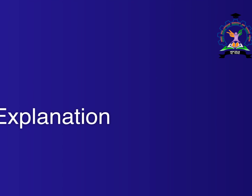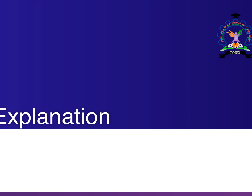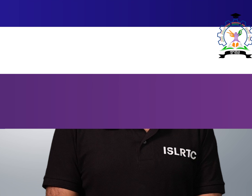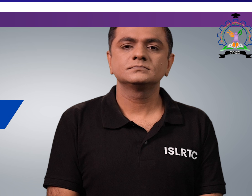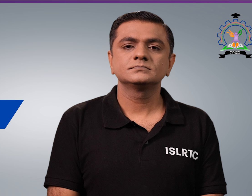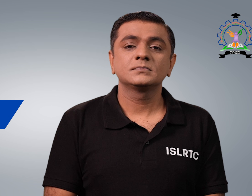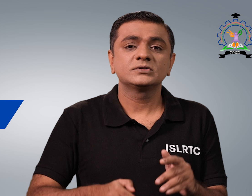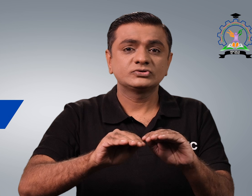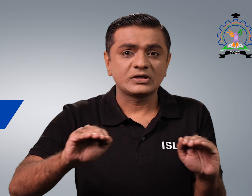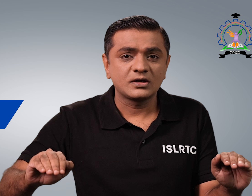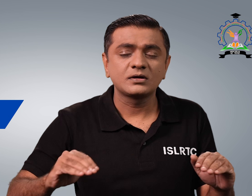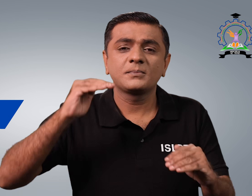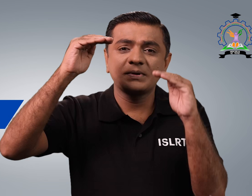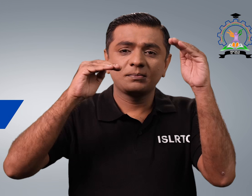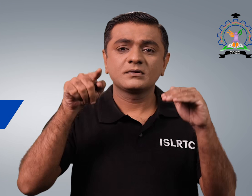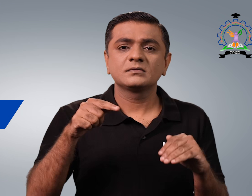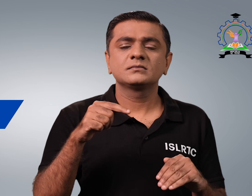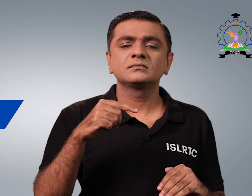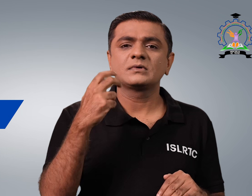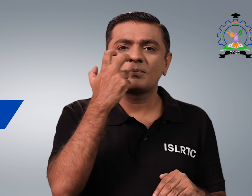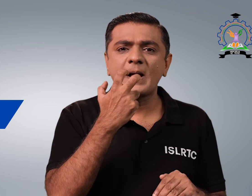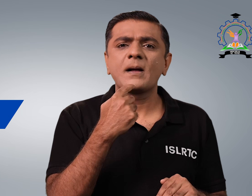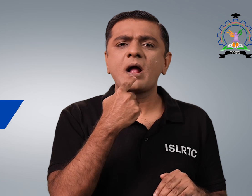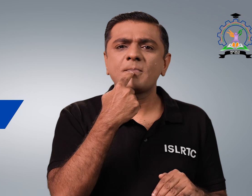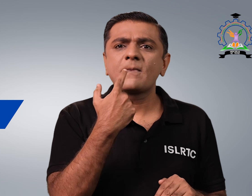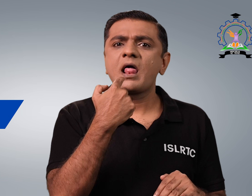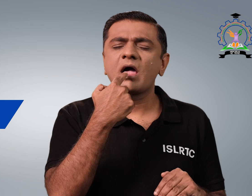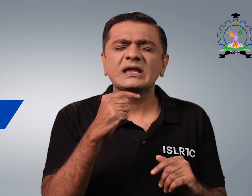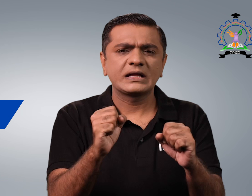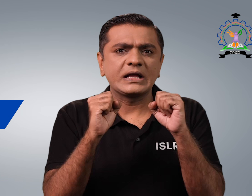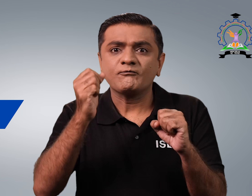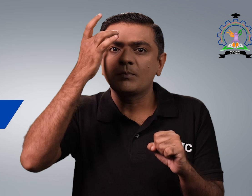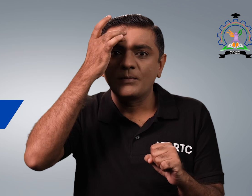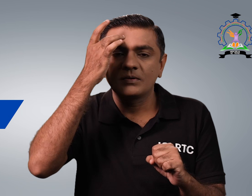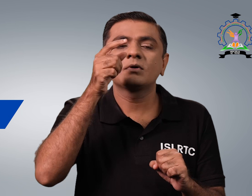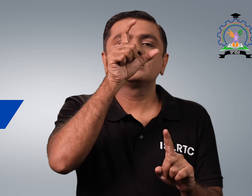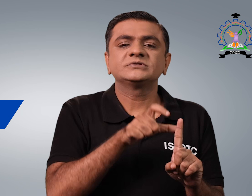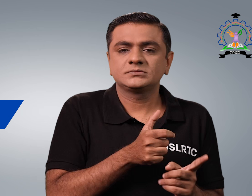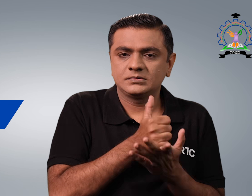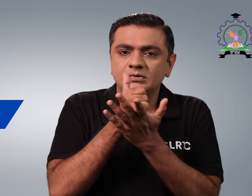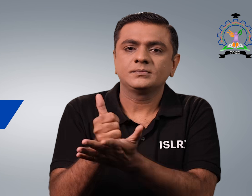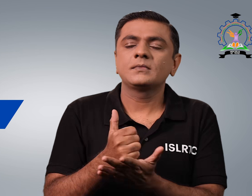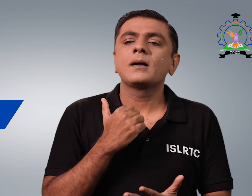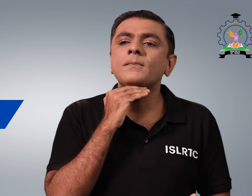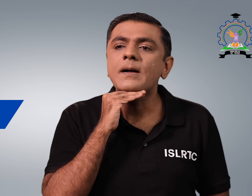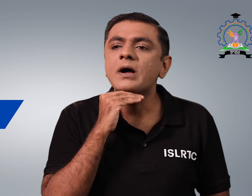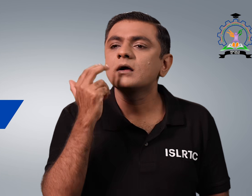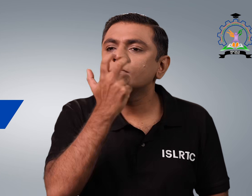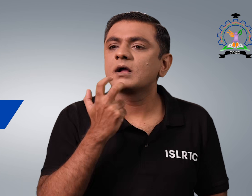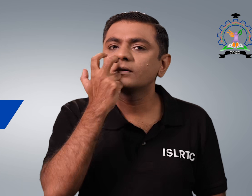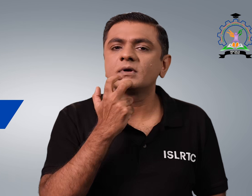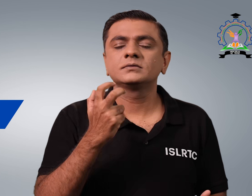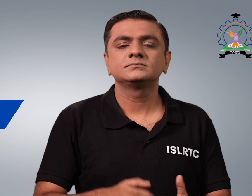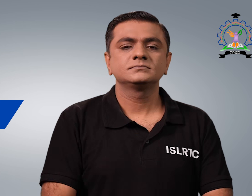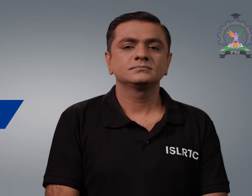It is a therapy that is given to children and adult with speech problems, inorder to improve their speech skills.